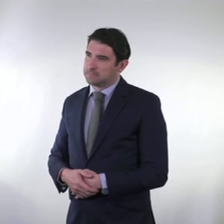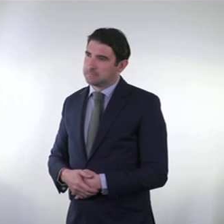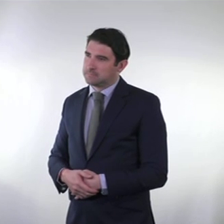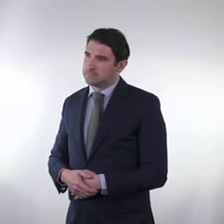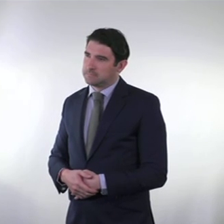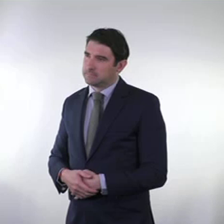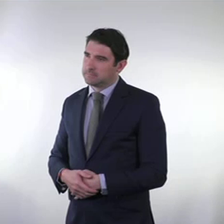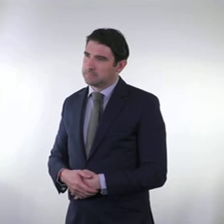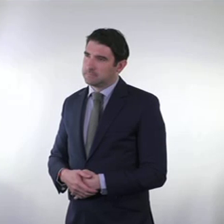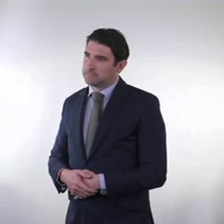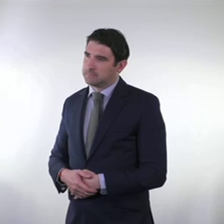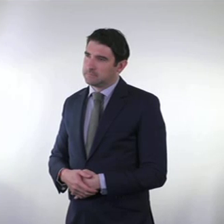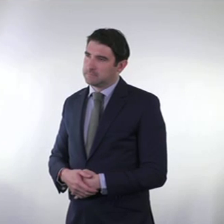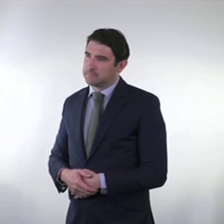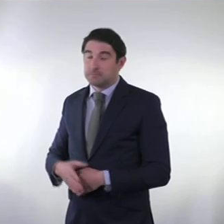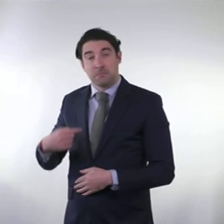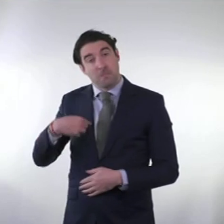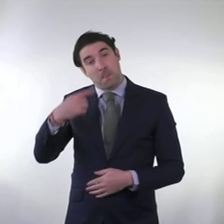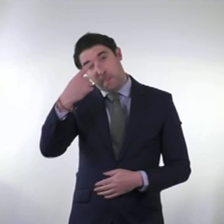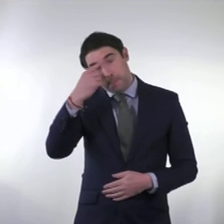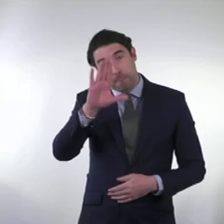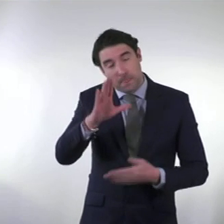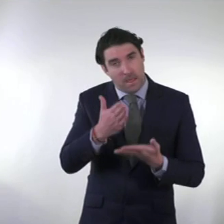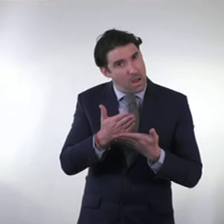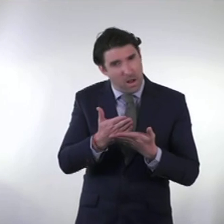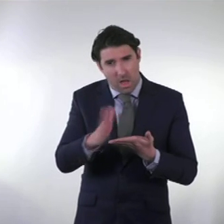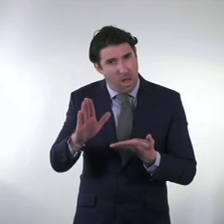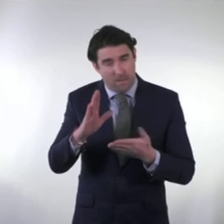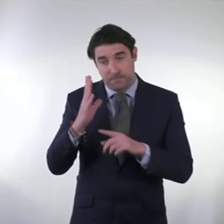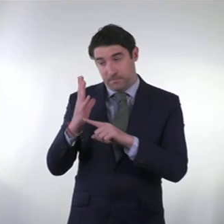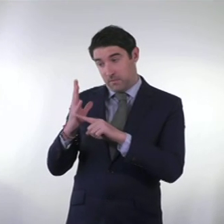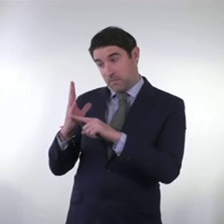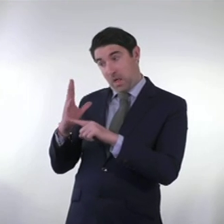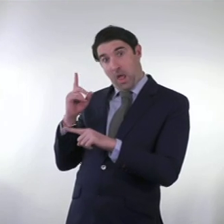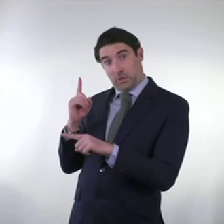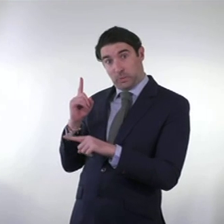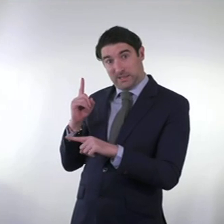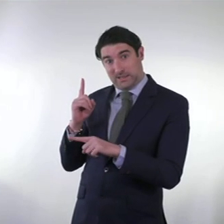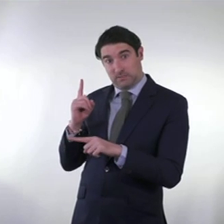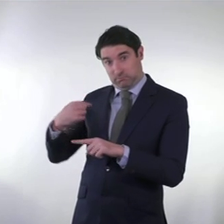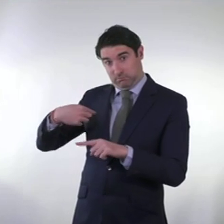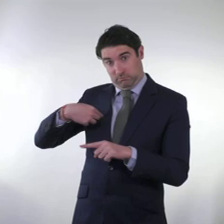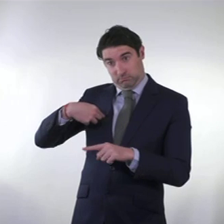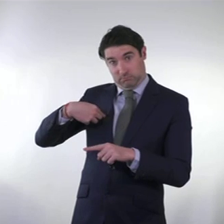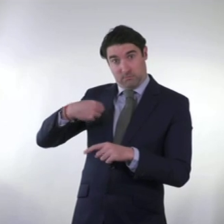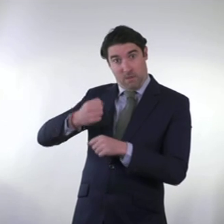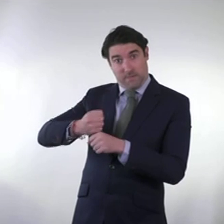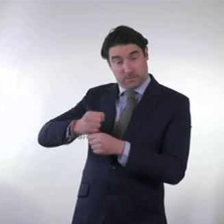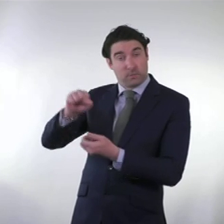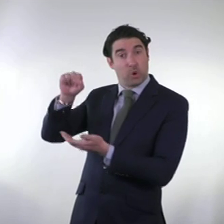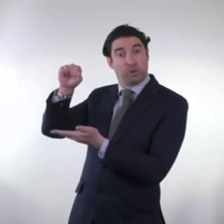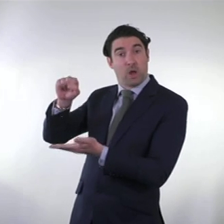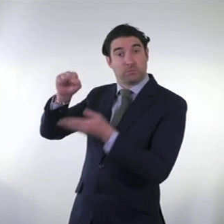Last week, the Labour party supported the package—the winter economic plan—that the Chancellor put forward.